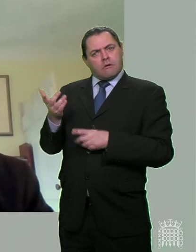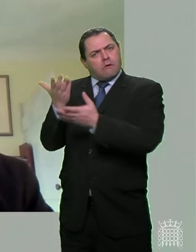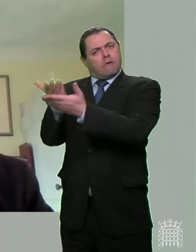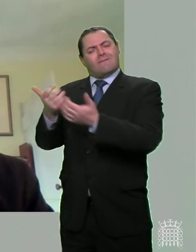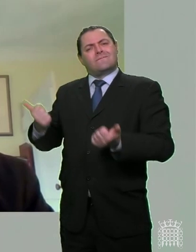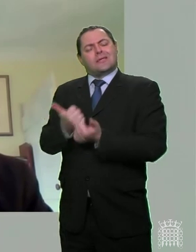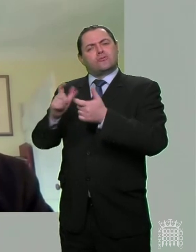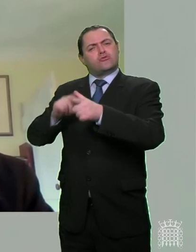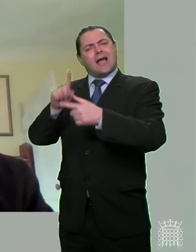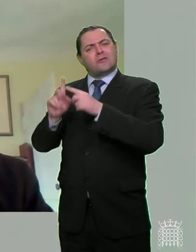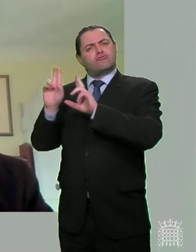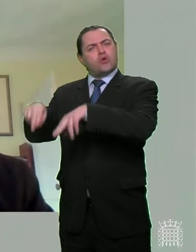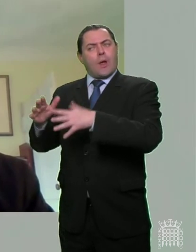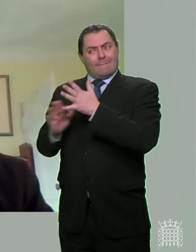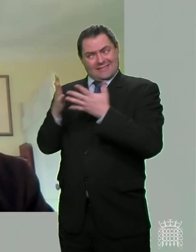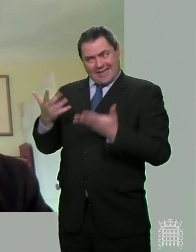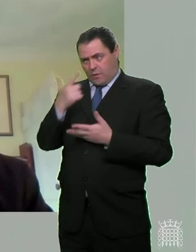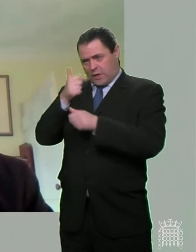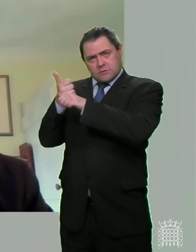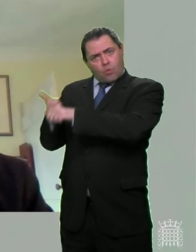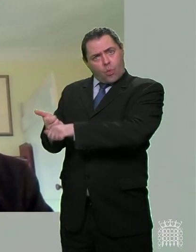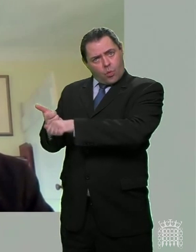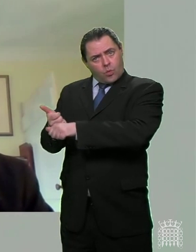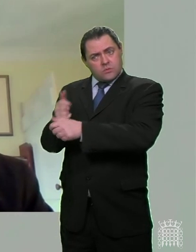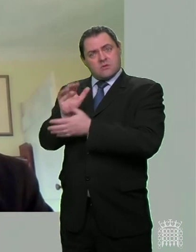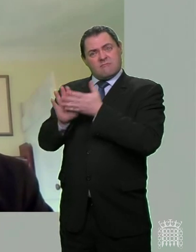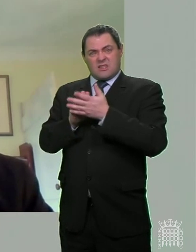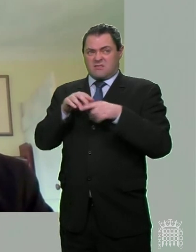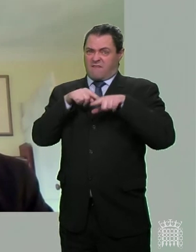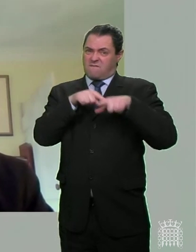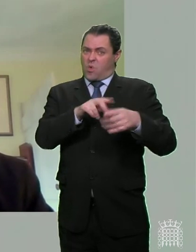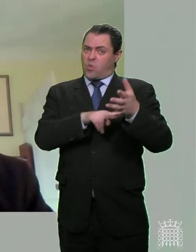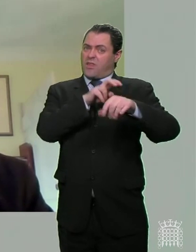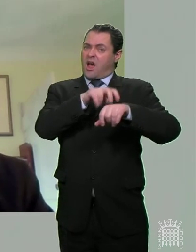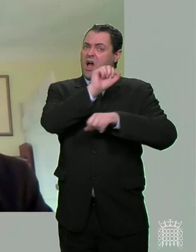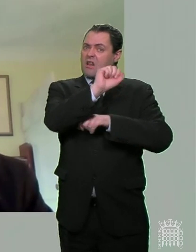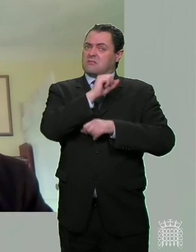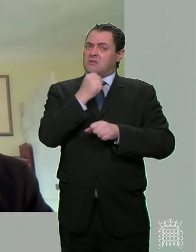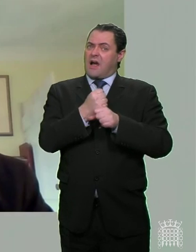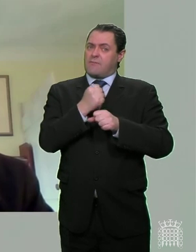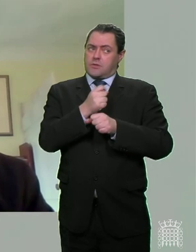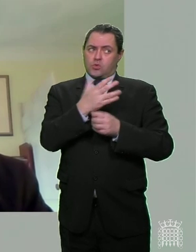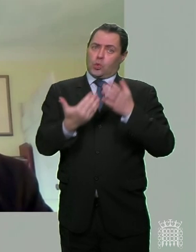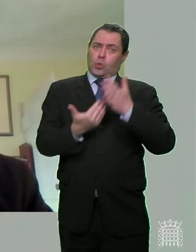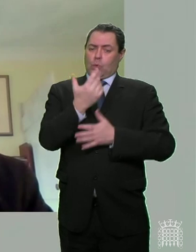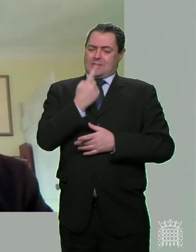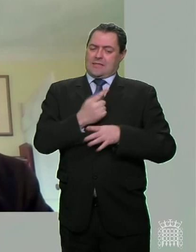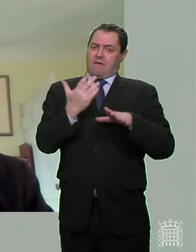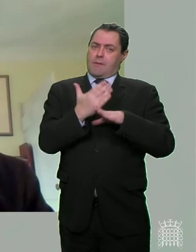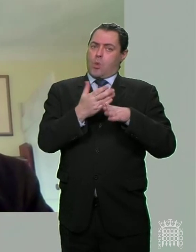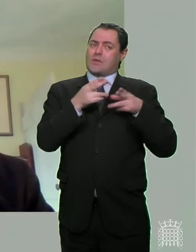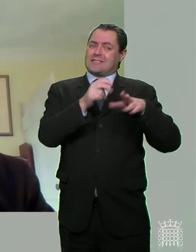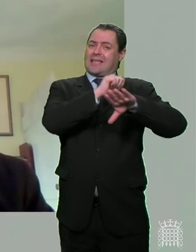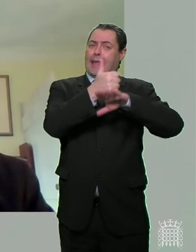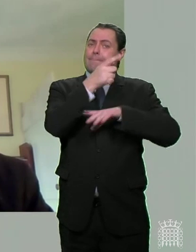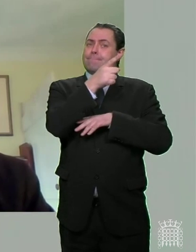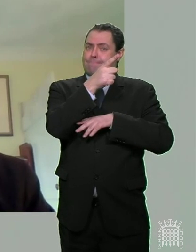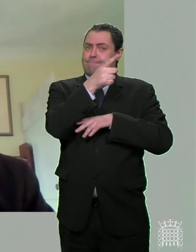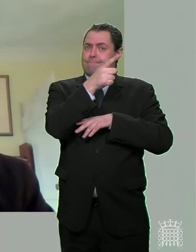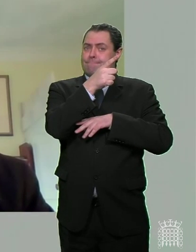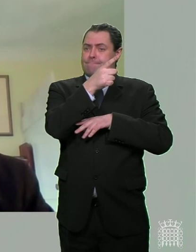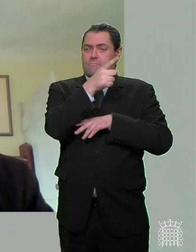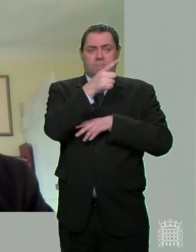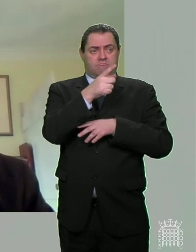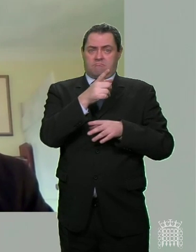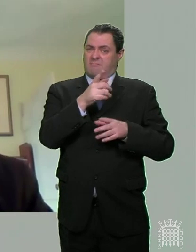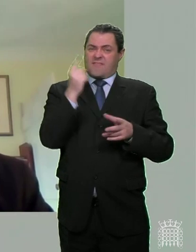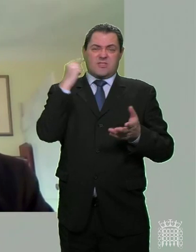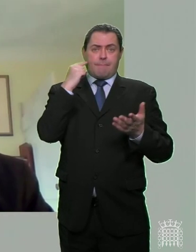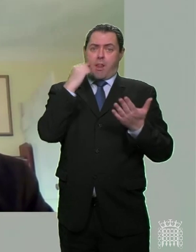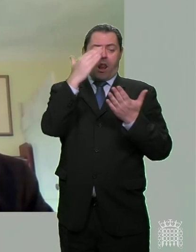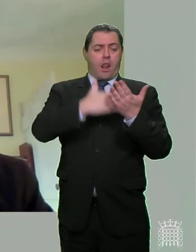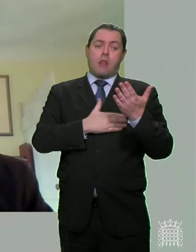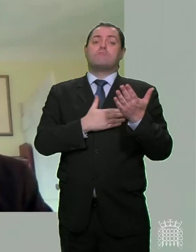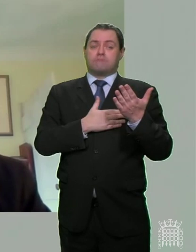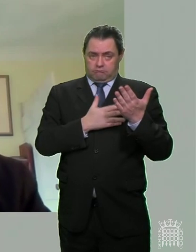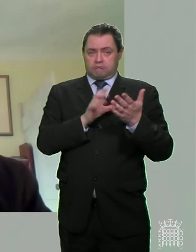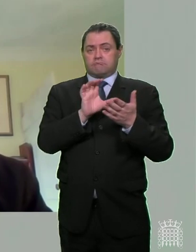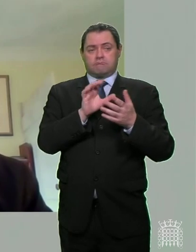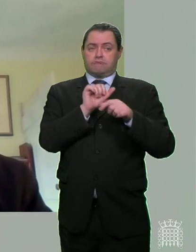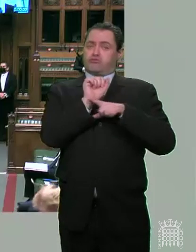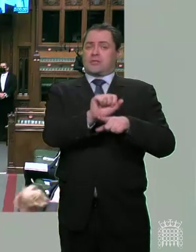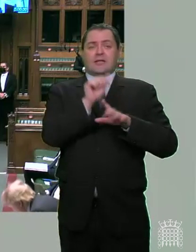To assist them, will the Prime Minister emulate the Northern Ireland Government’s newly self-employed support scheme, which is subject to straight- forward criteria and guards against fraud?